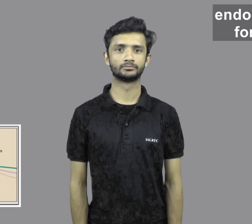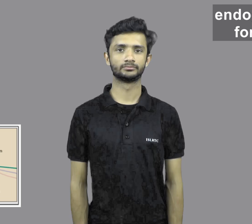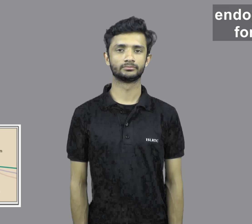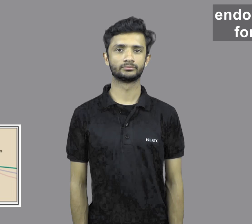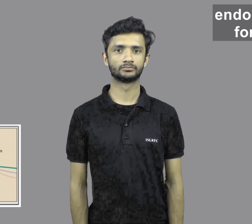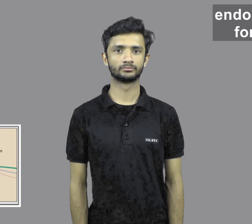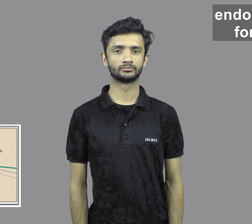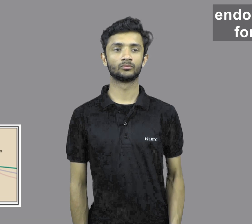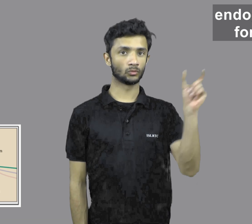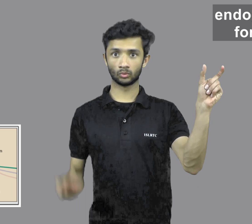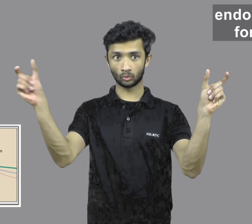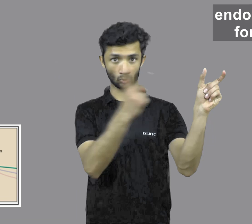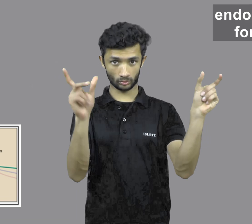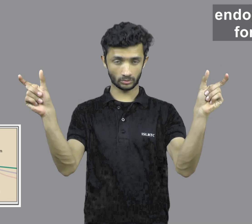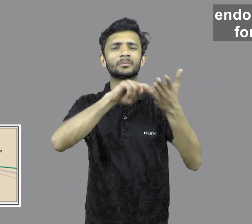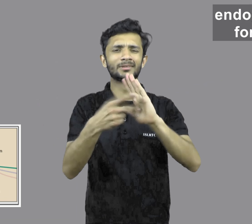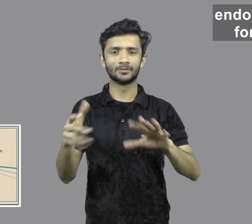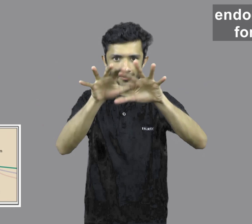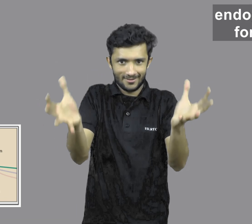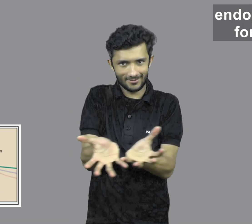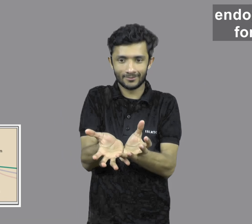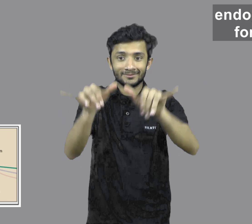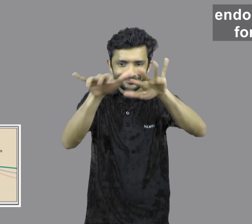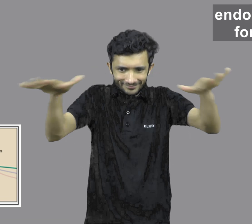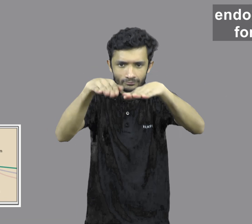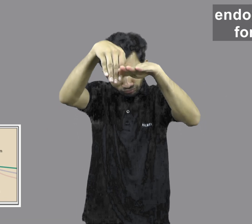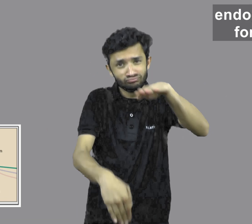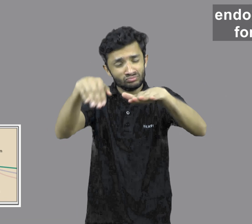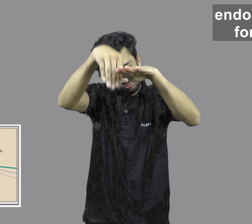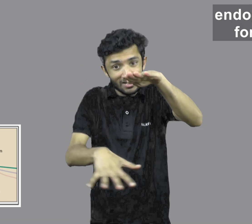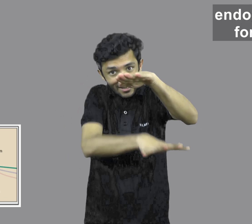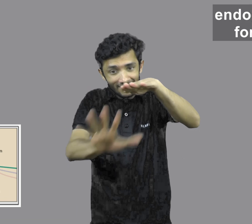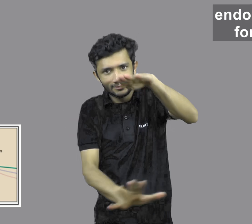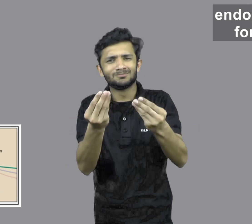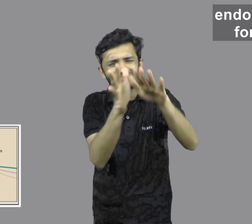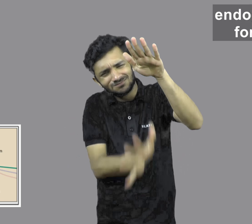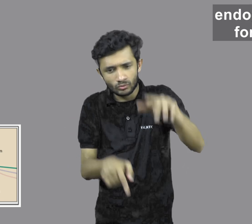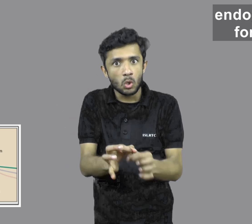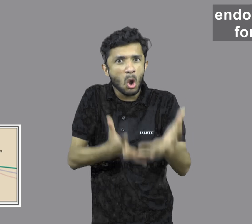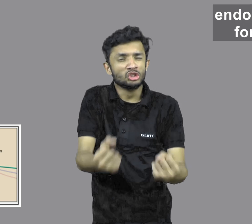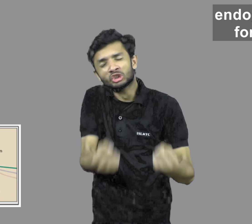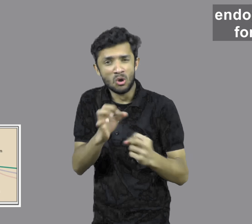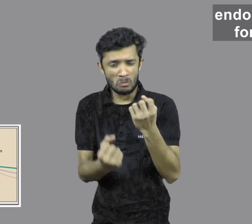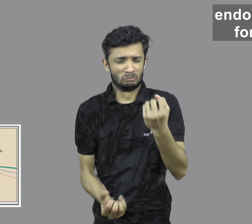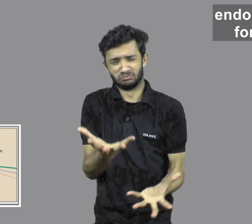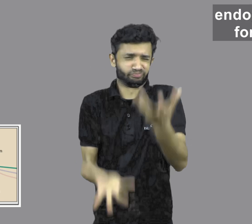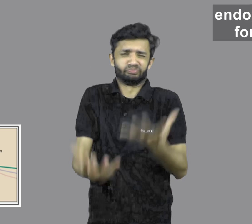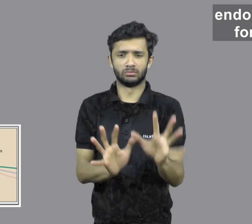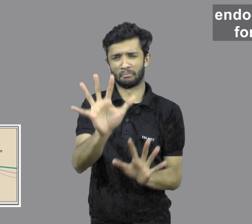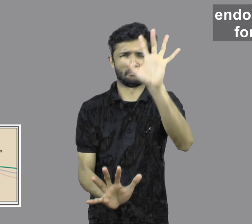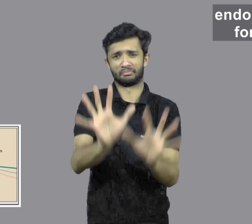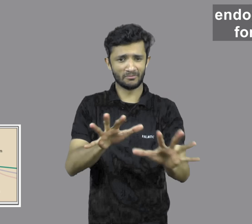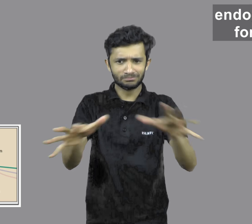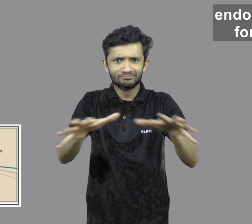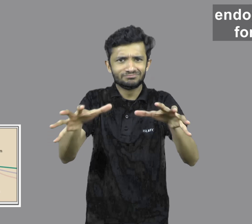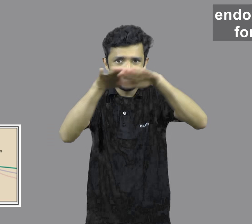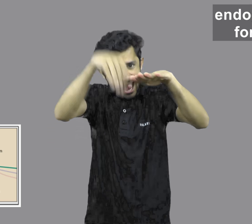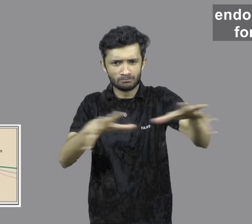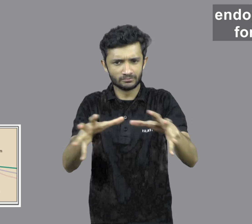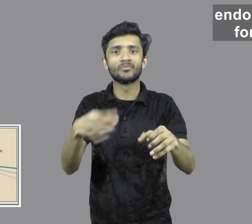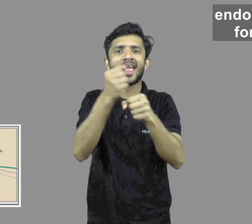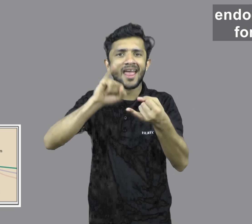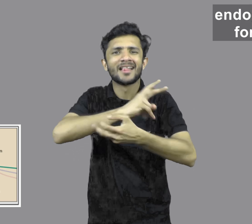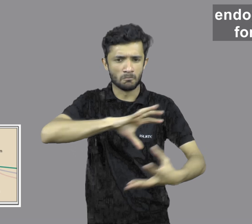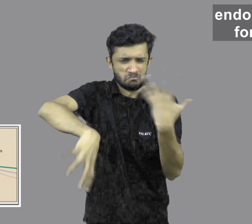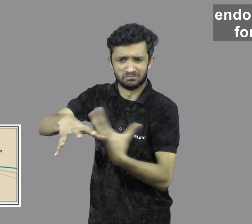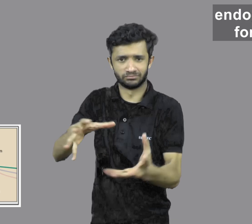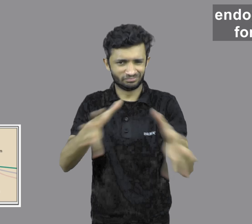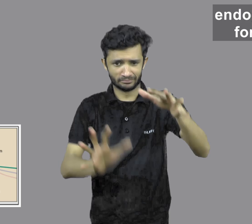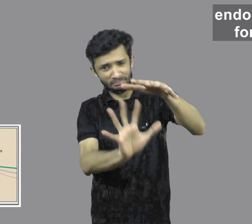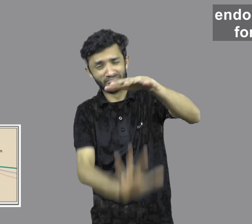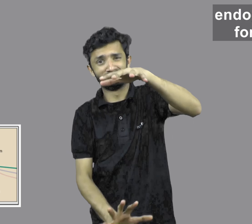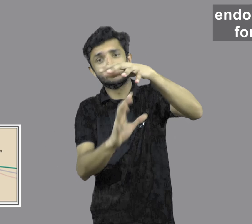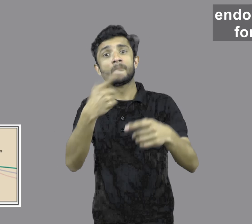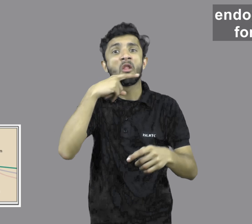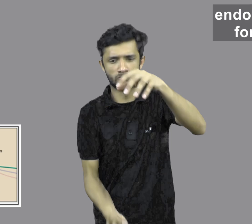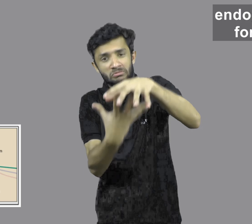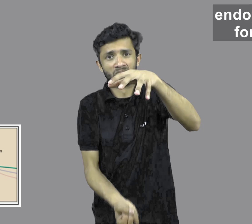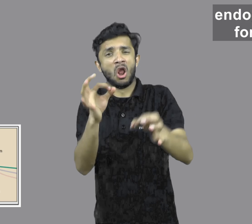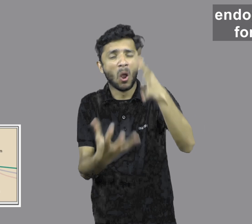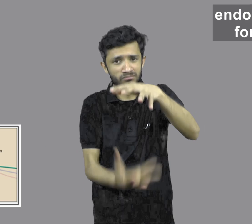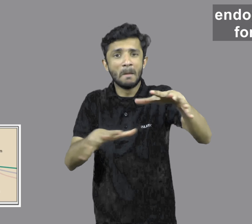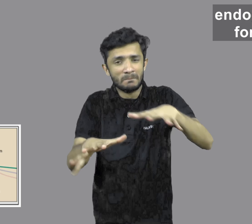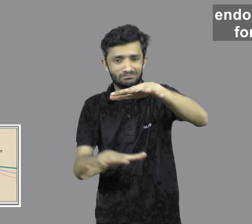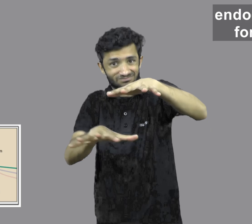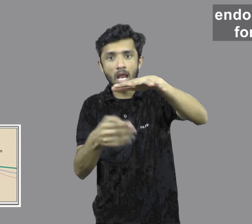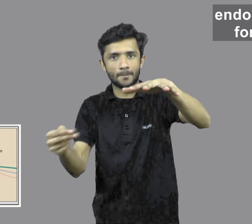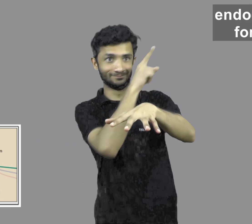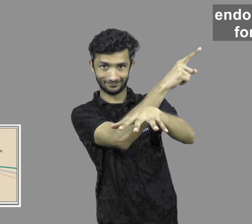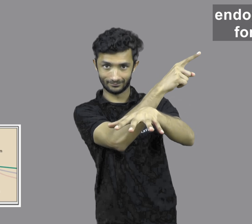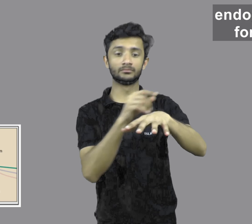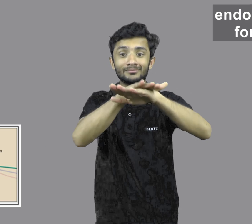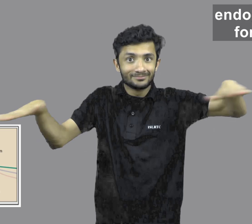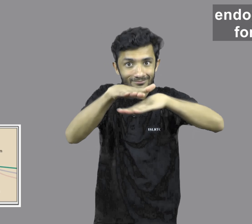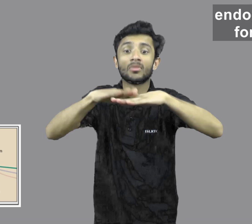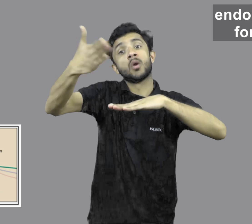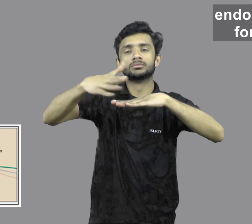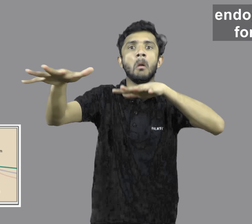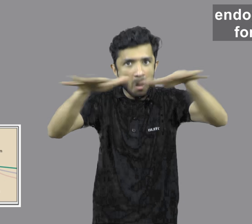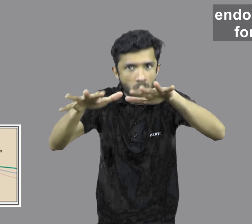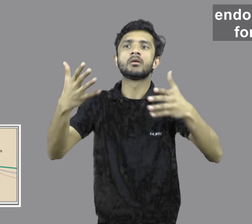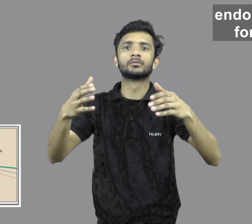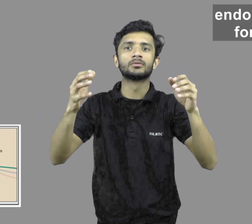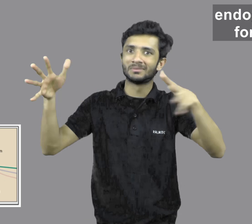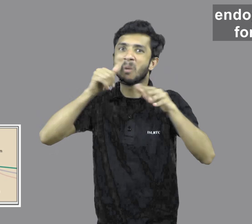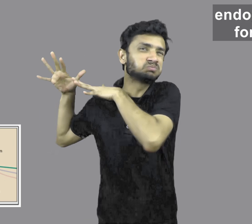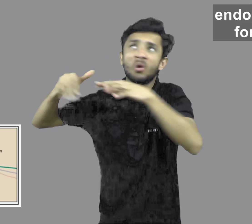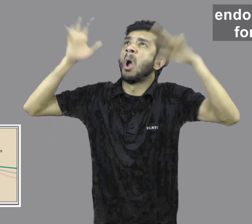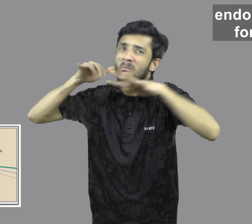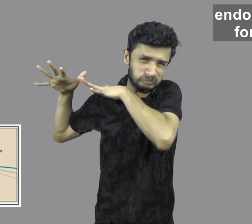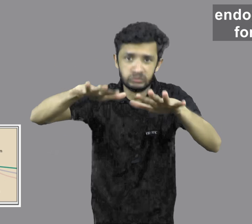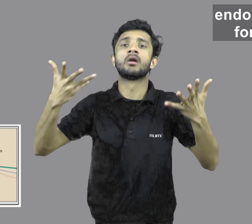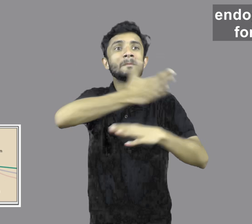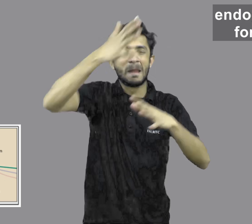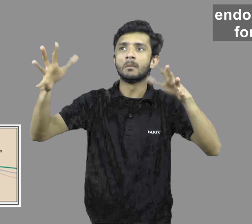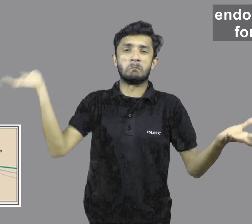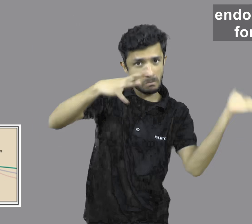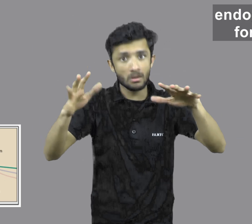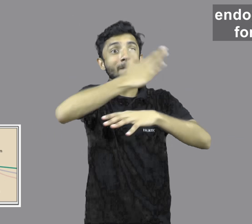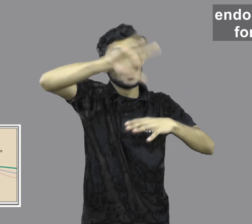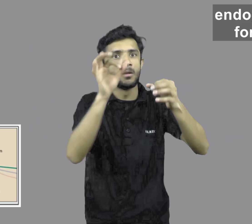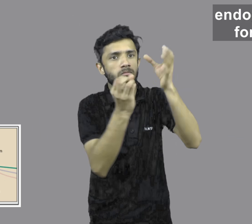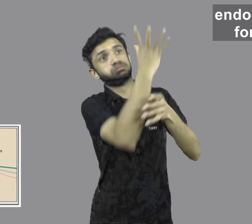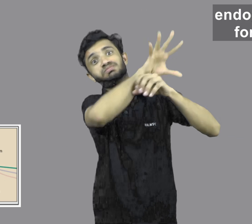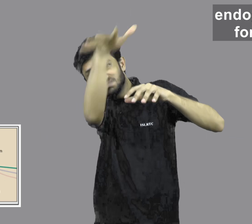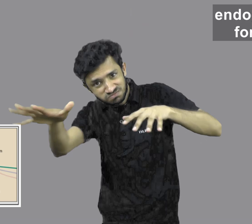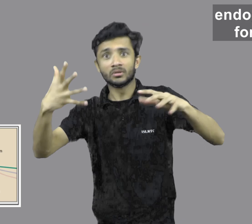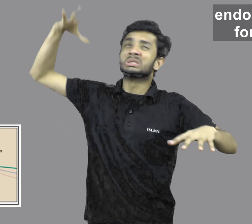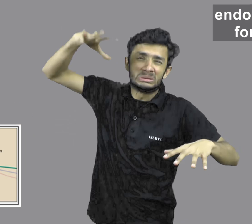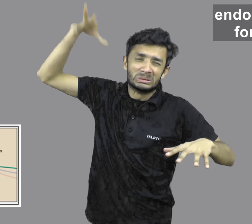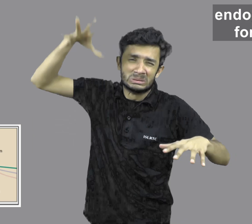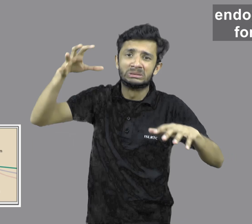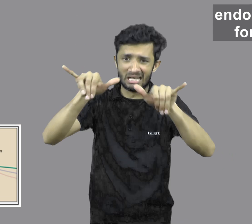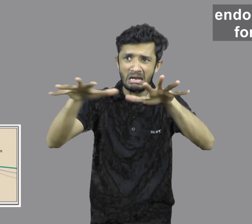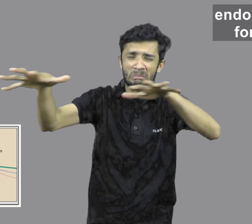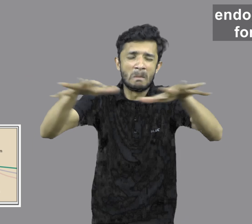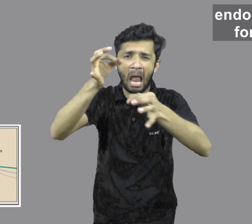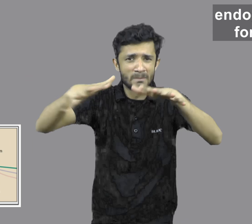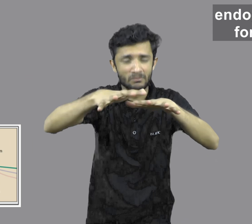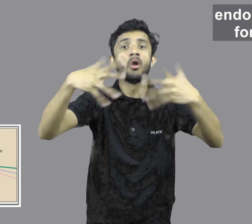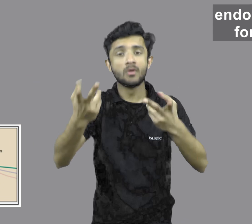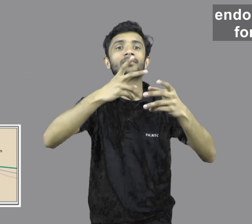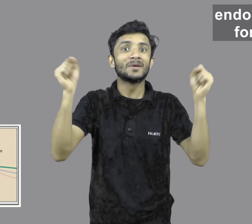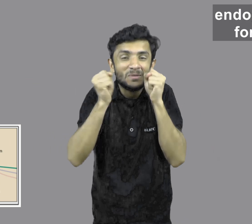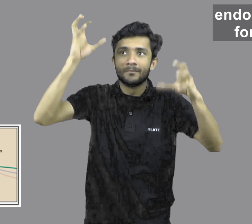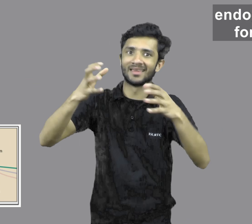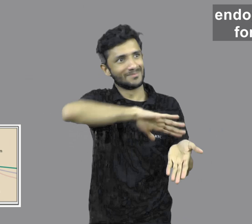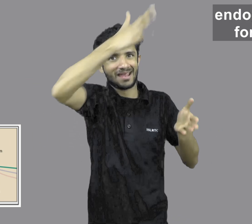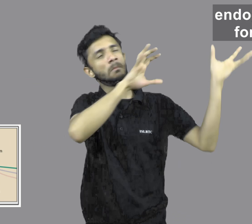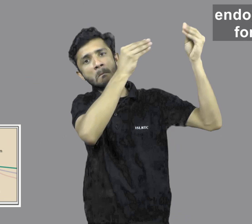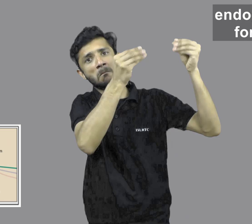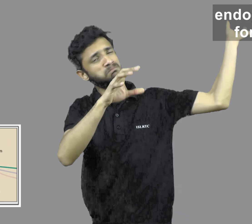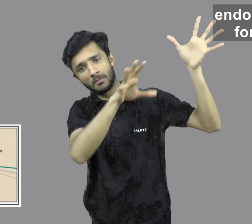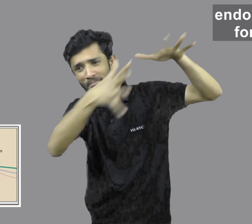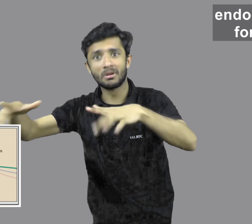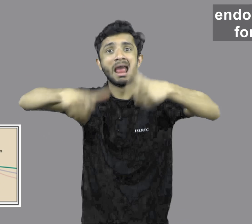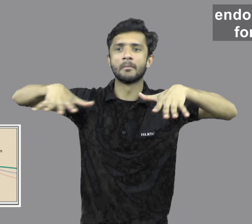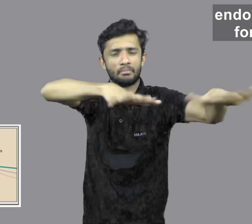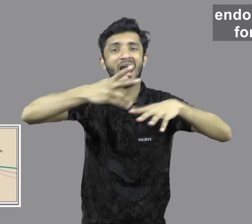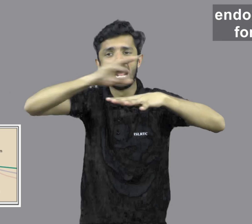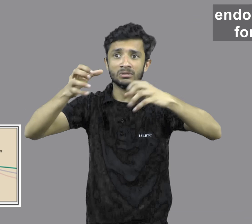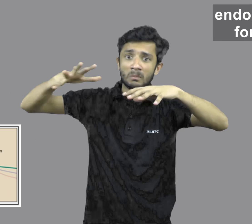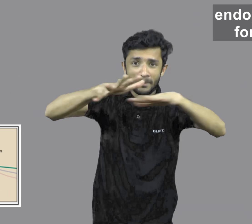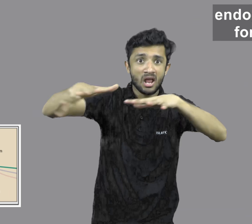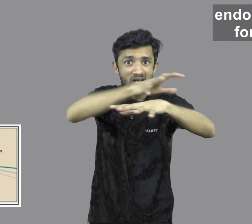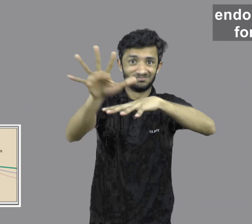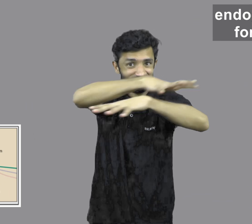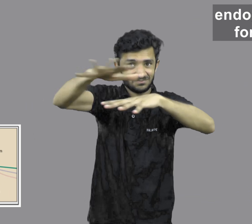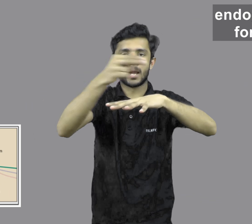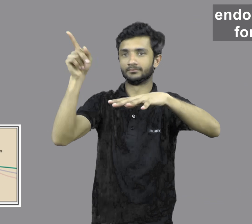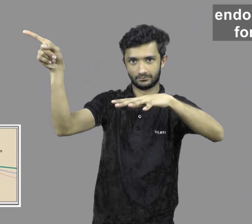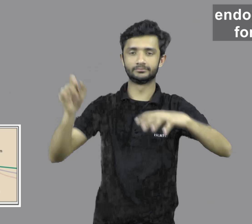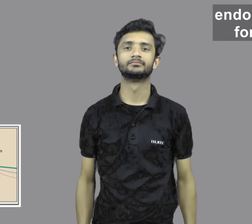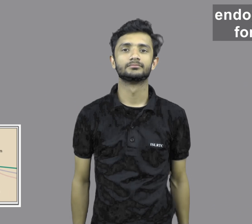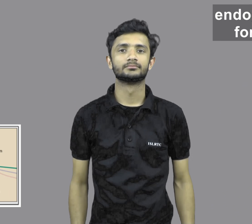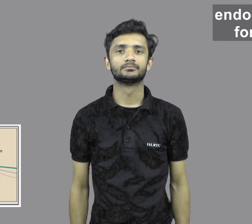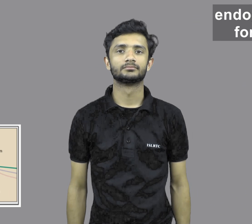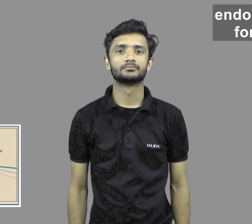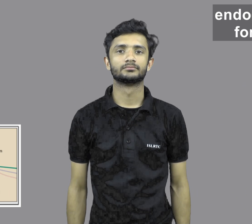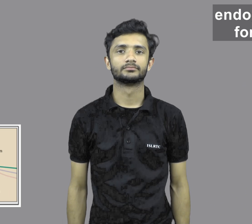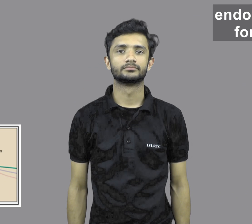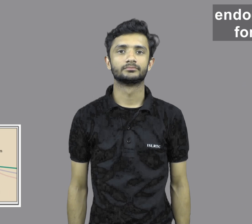Endogenic And Exogenic Force